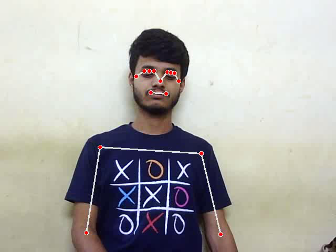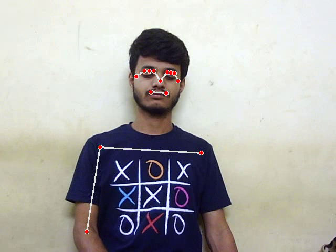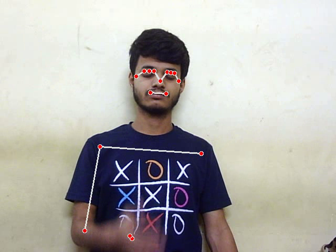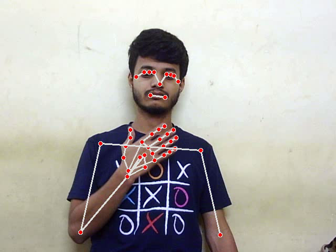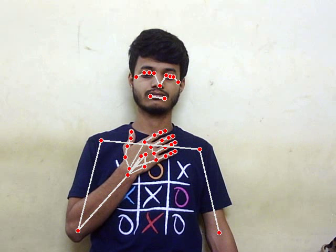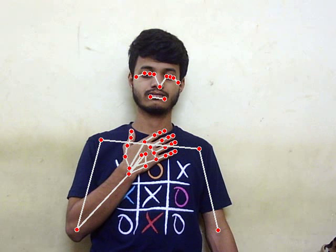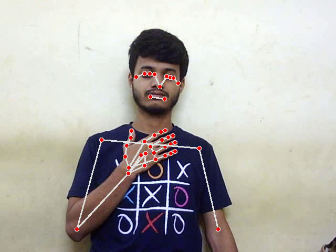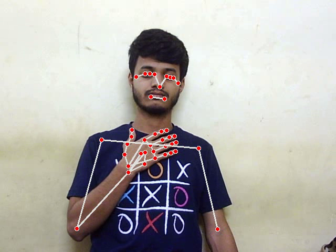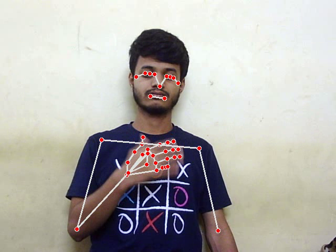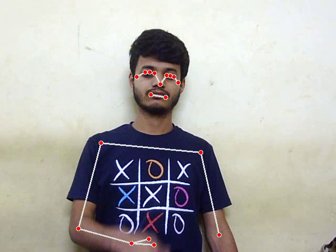my